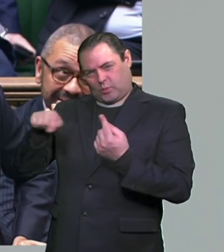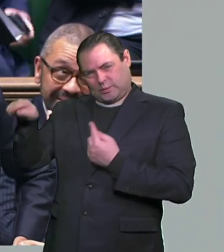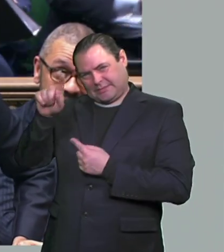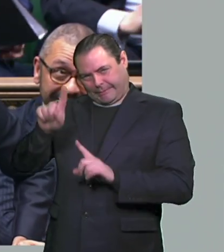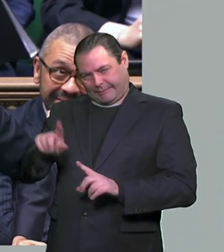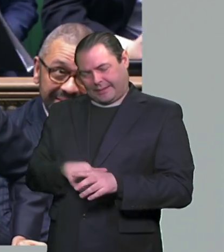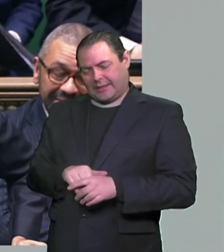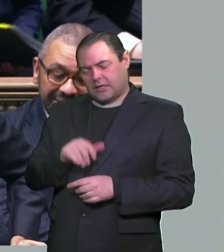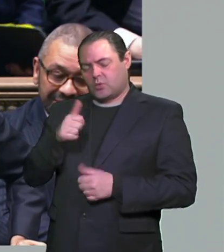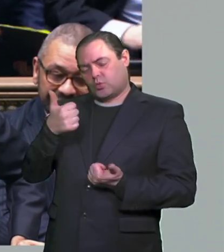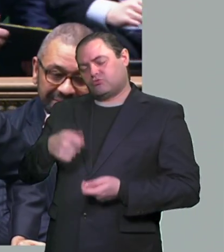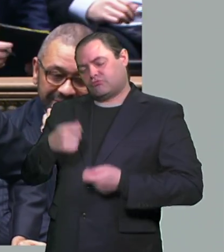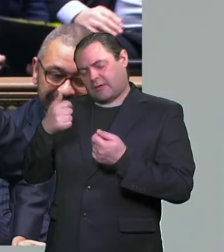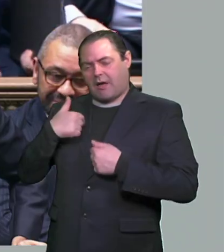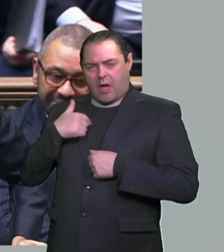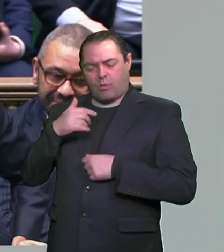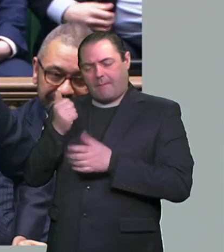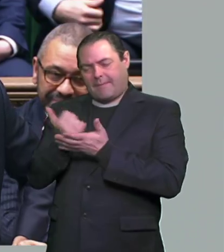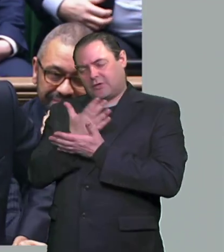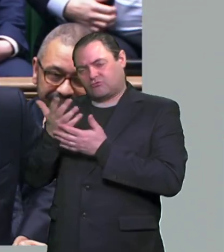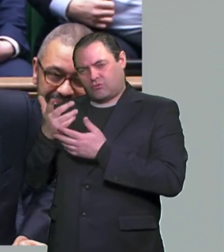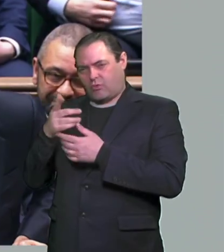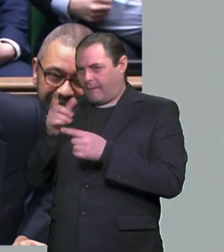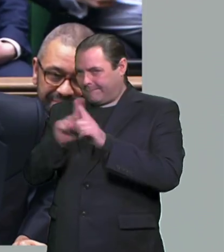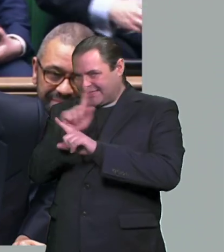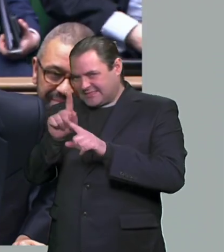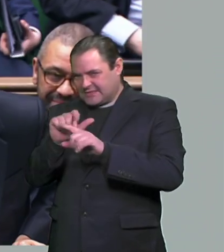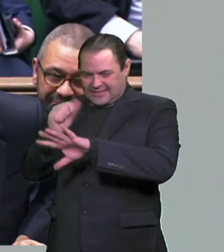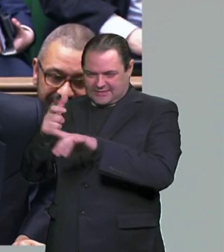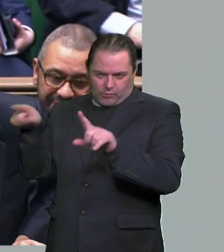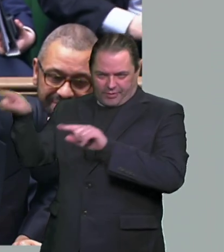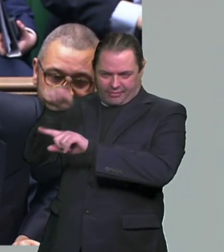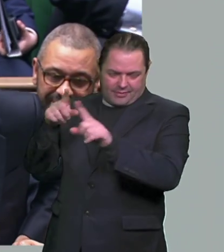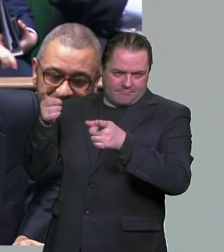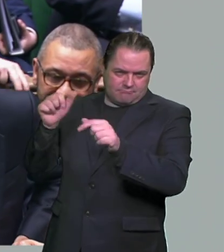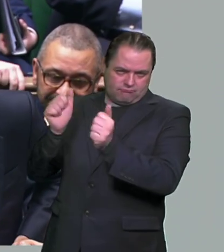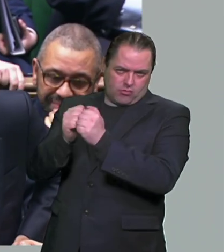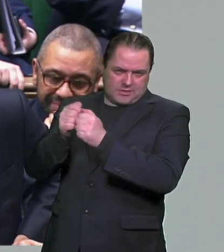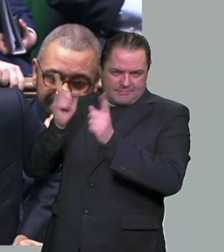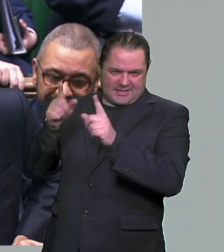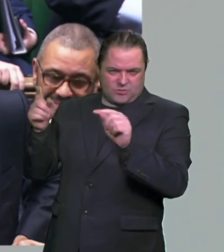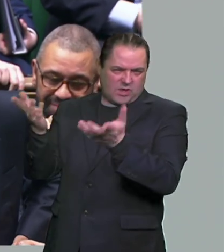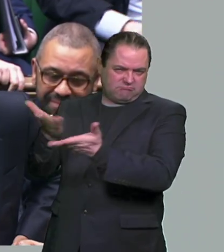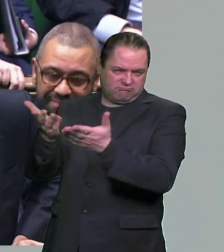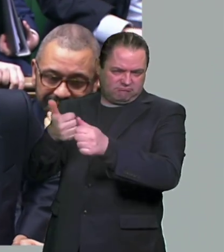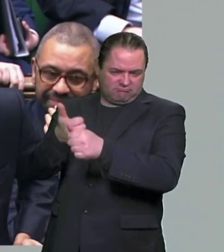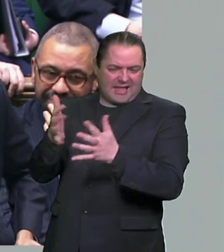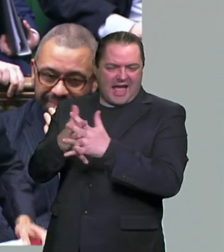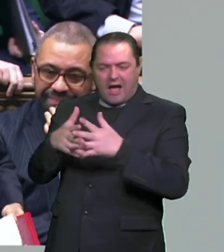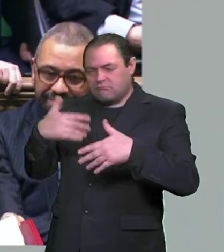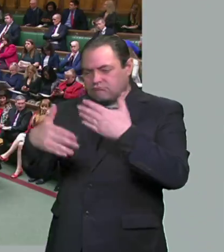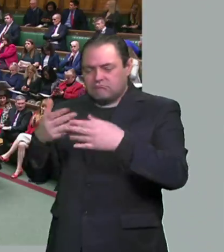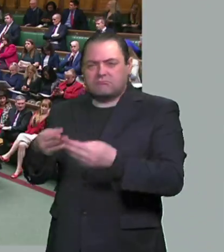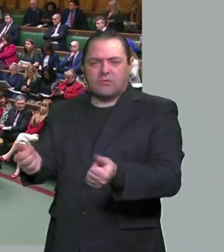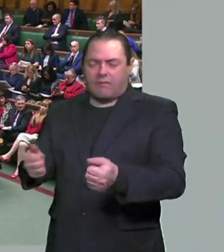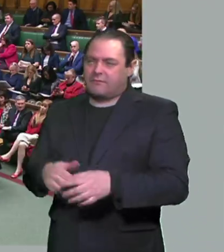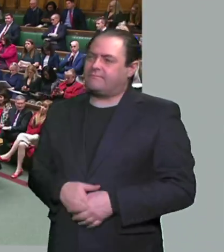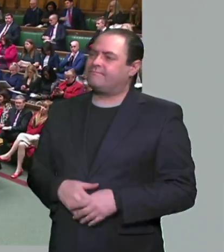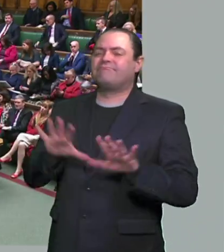He is absolutely right to raise it, and I will ensure that he gets the appropriate meetings he needs with the Ministers in question, so that we can work with him to try to find a resolution.